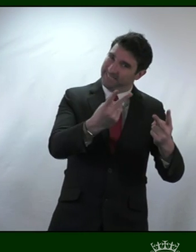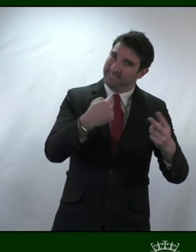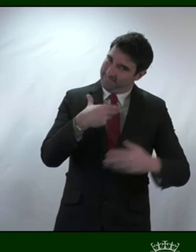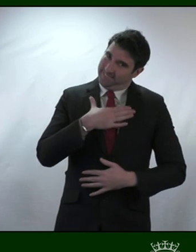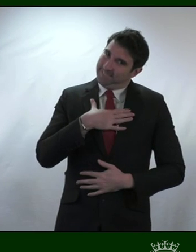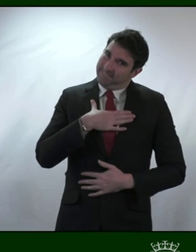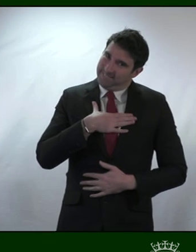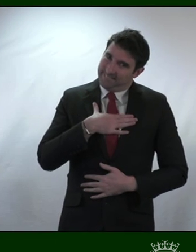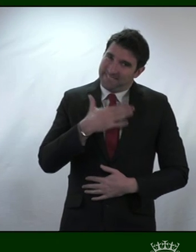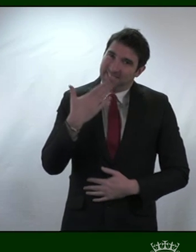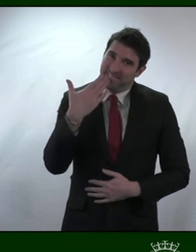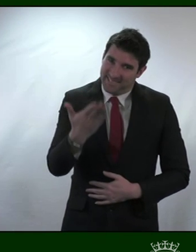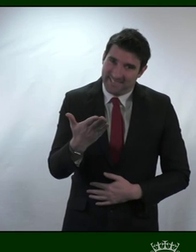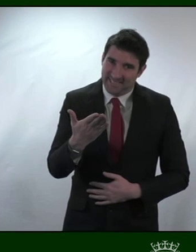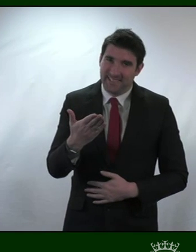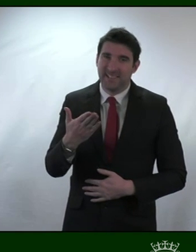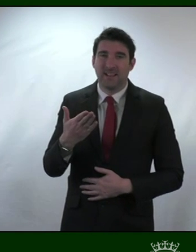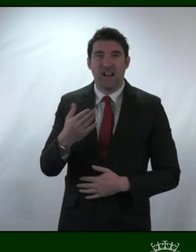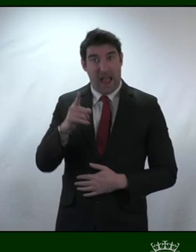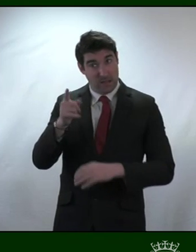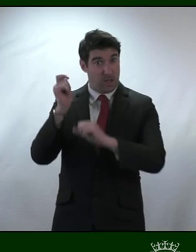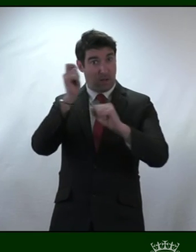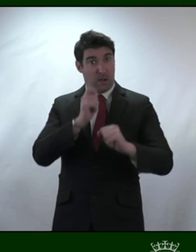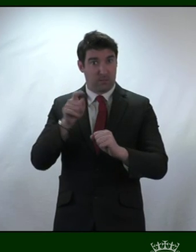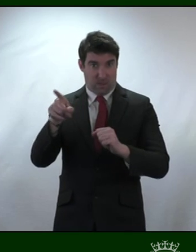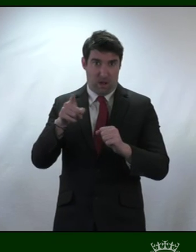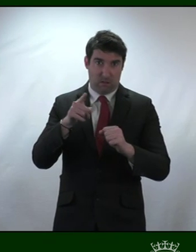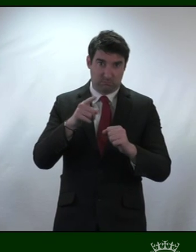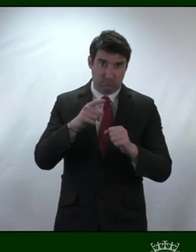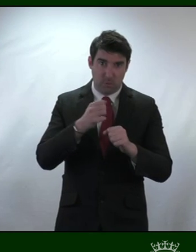I admire Mr Gormley’s work greatly, by the way.